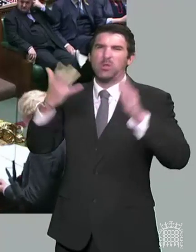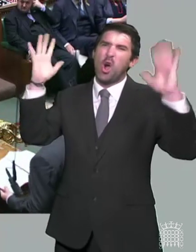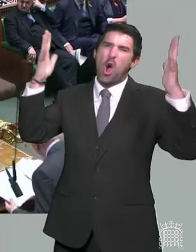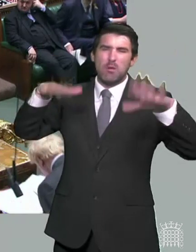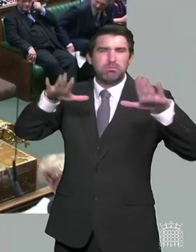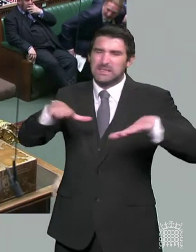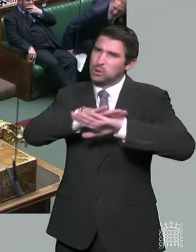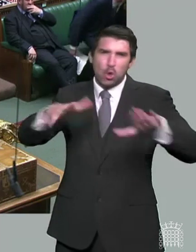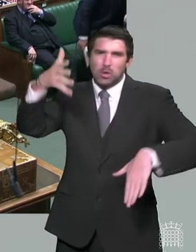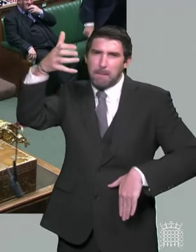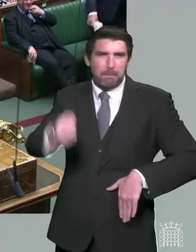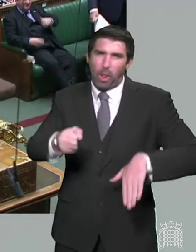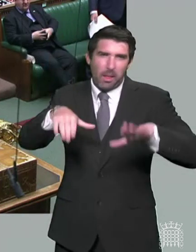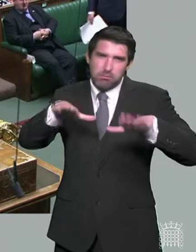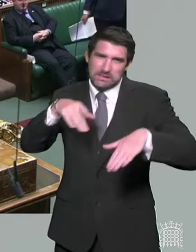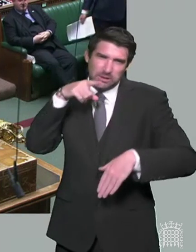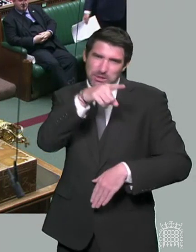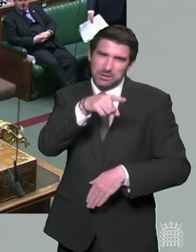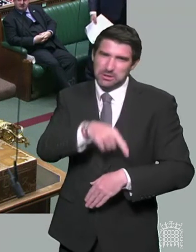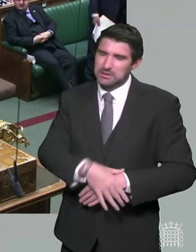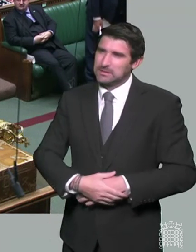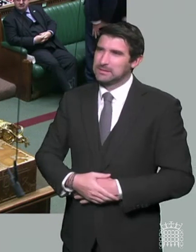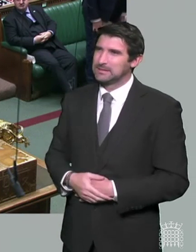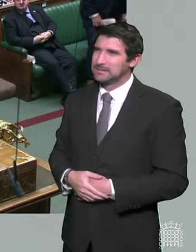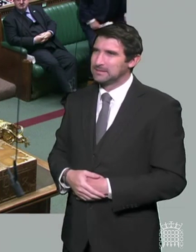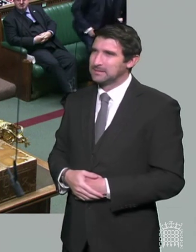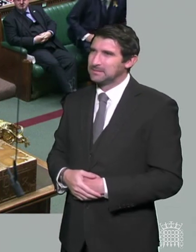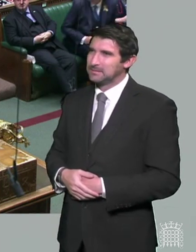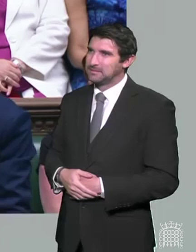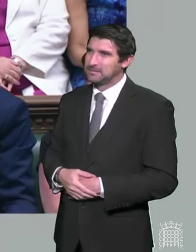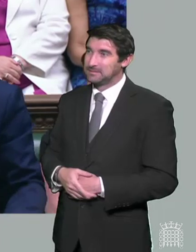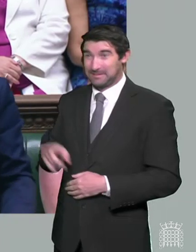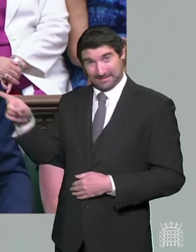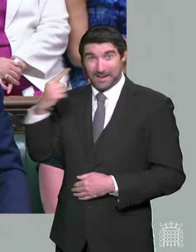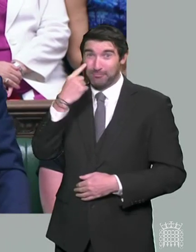That’s the ostrich.